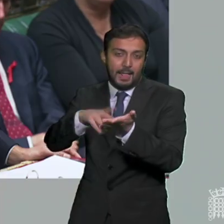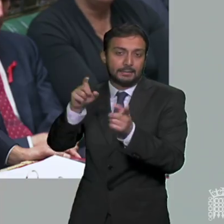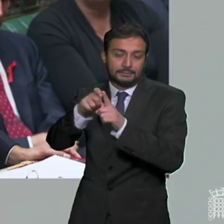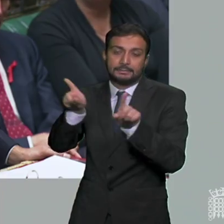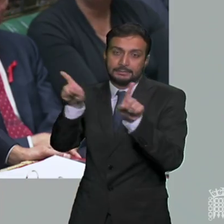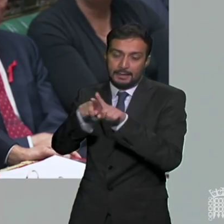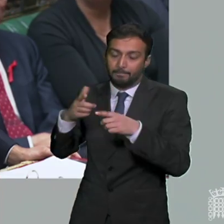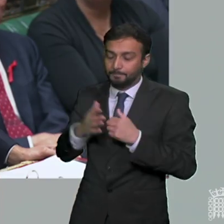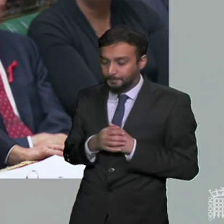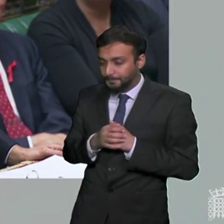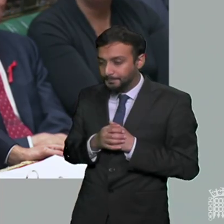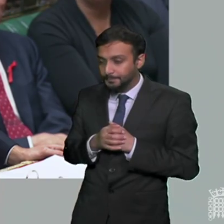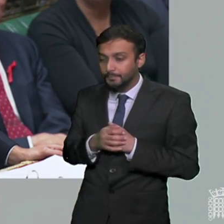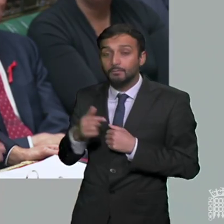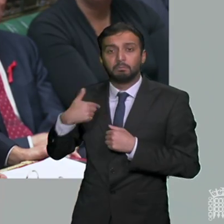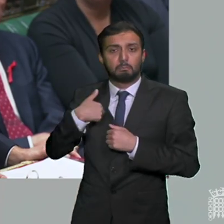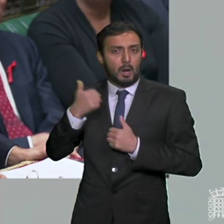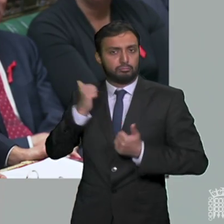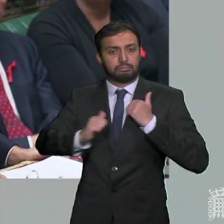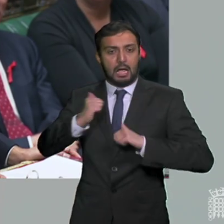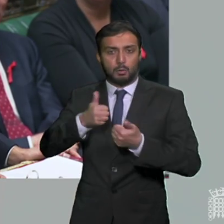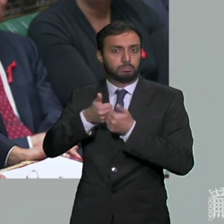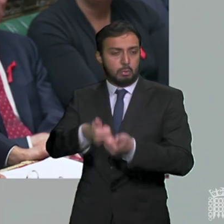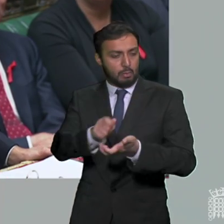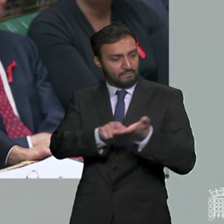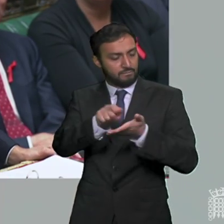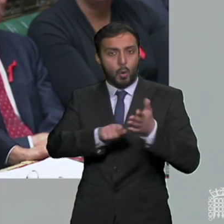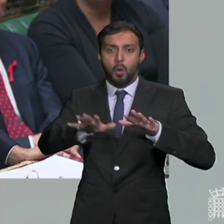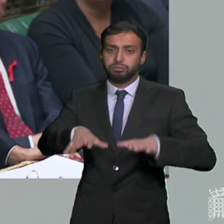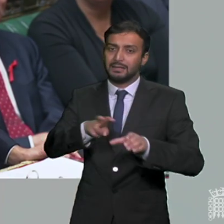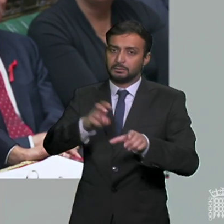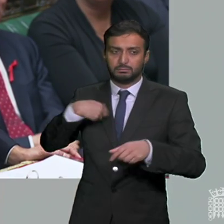Straightforwardly, I was proud to support Brexit, which was the right thing for this country.